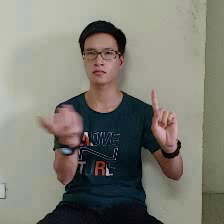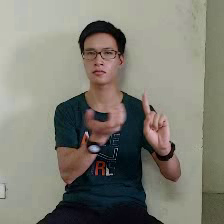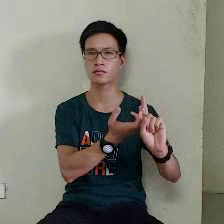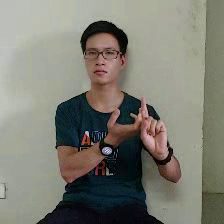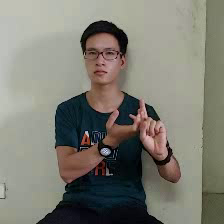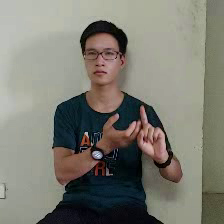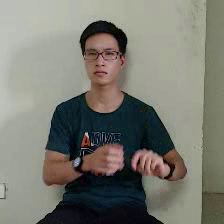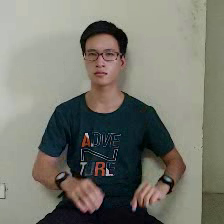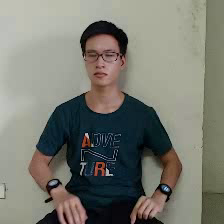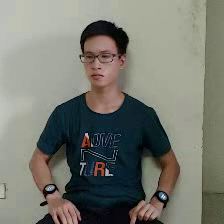Hâm mộ